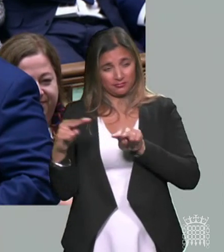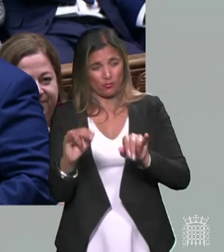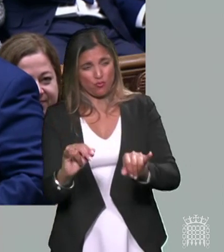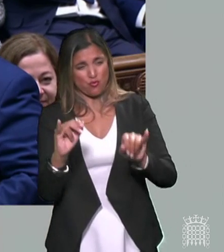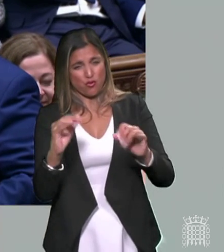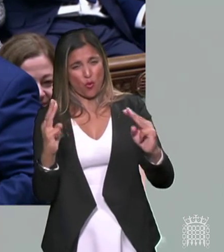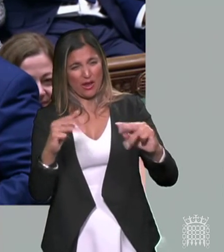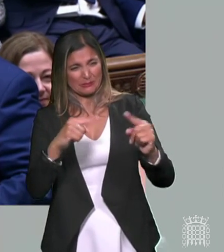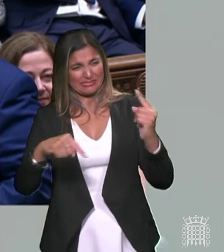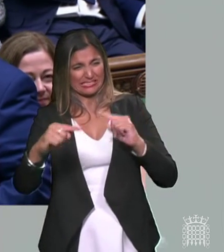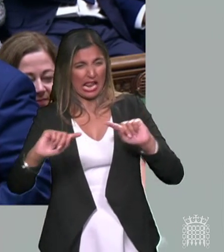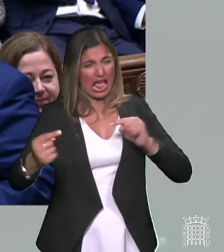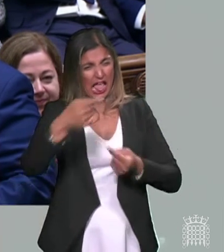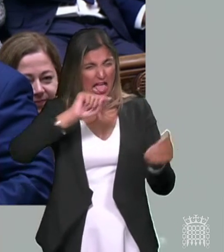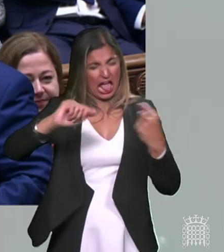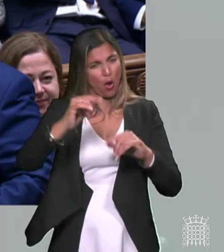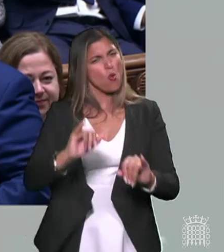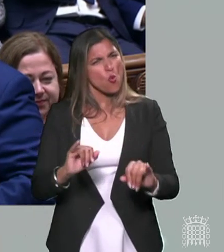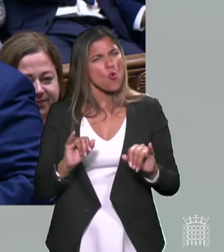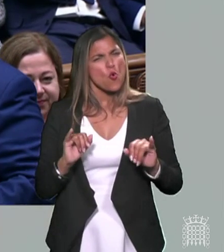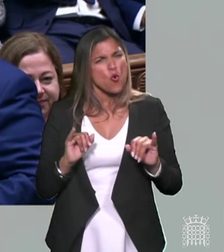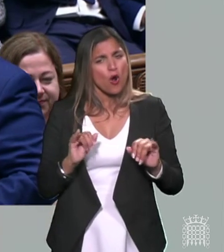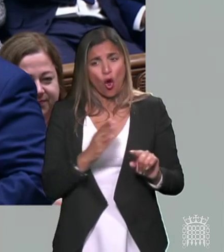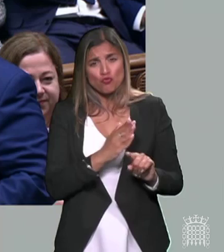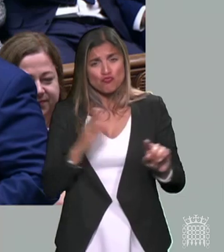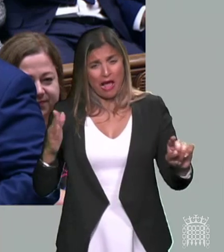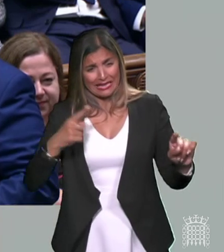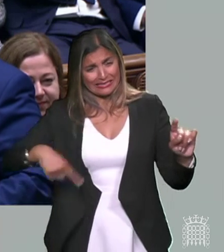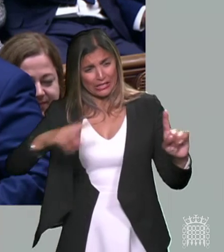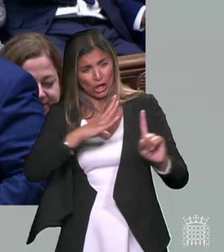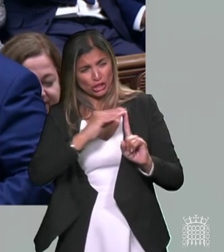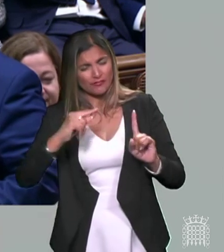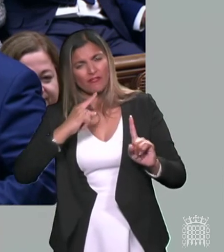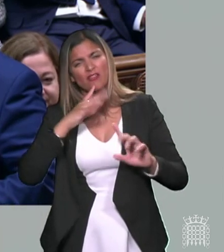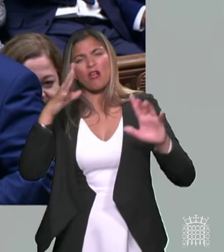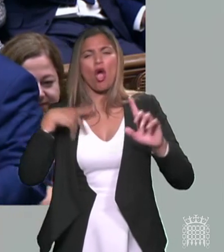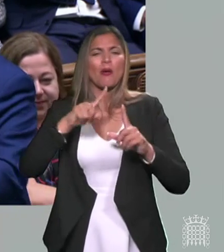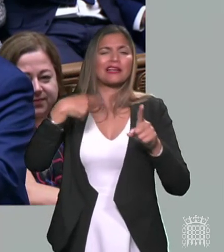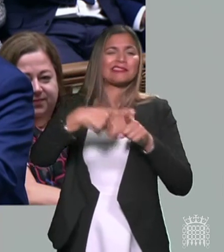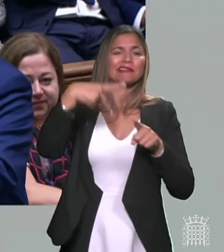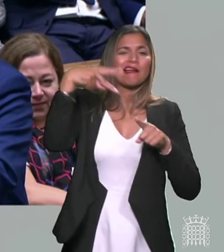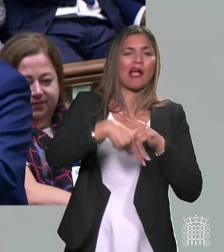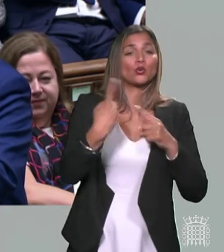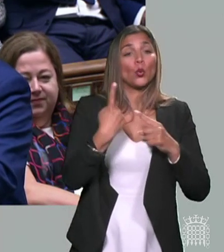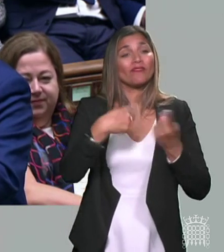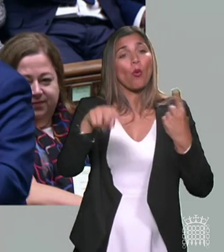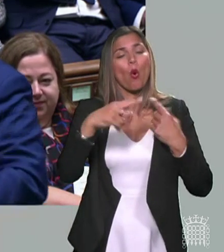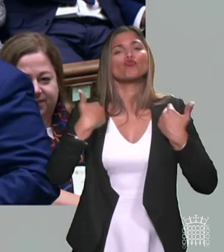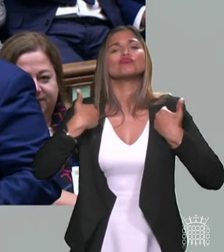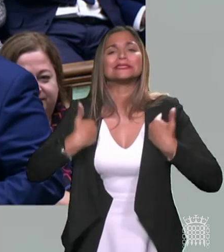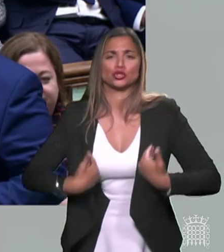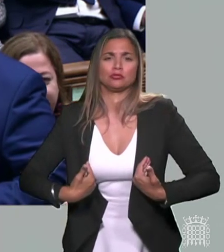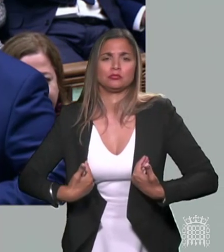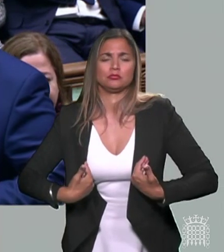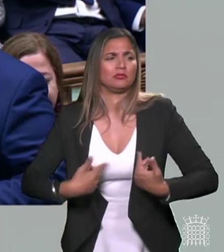We have right-wing Tory contenders prioritising tax cuts for the rich, and a zombie UK Government failing to tackle the cost of living crisis.